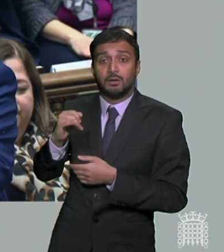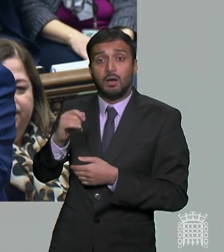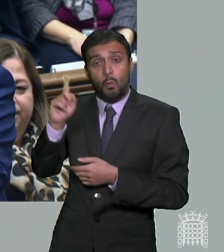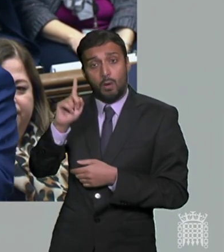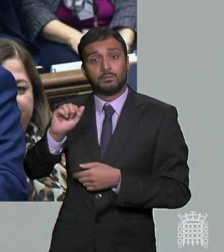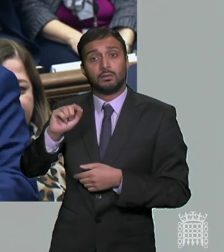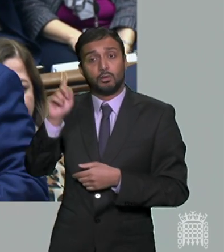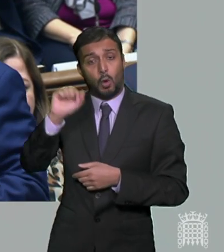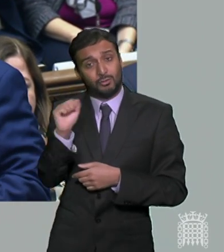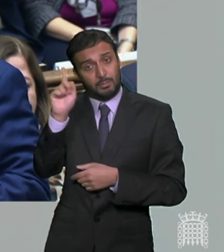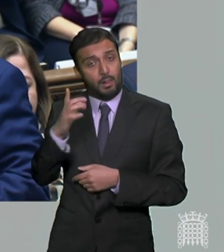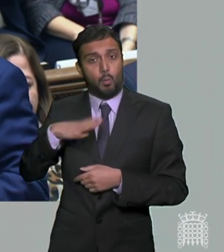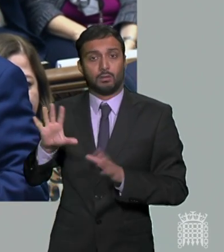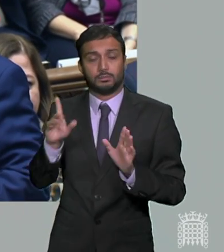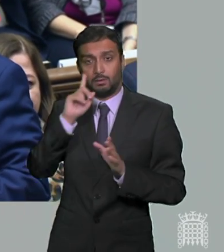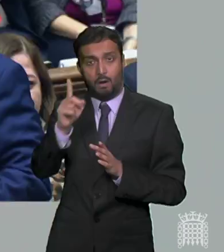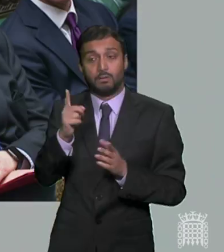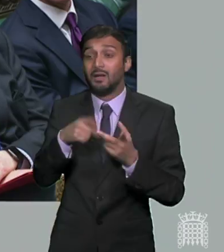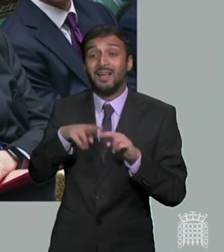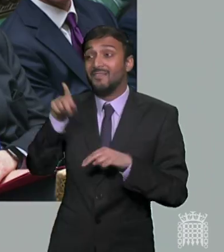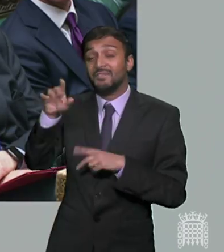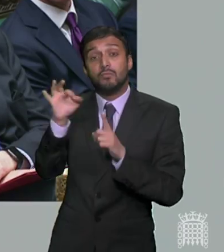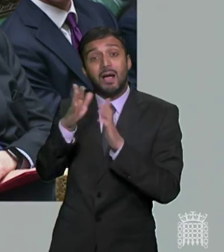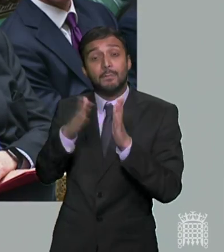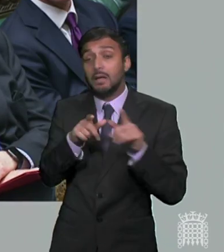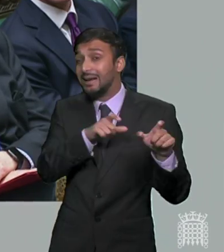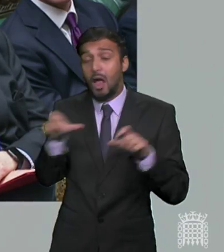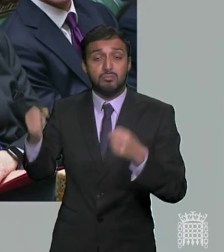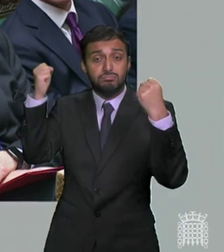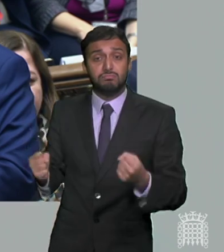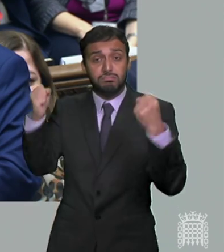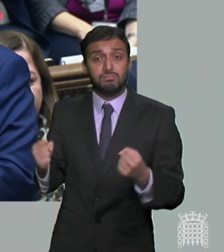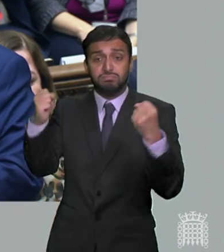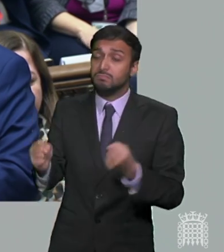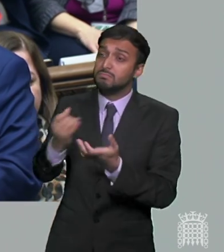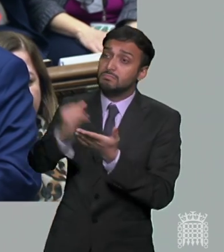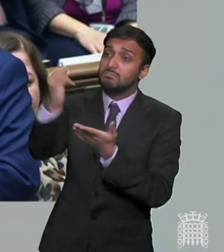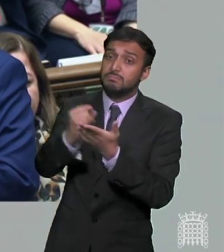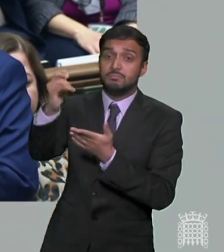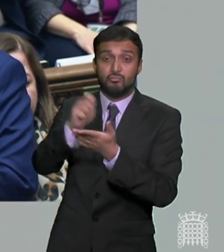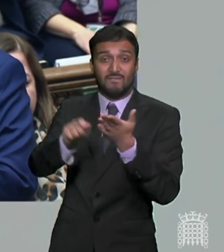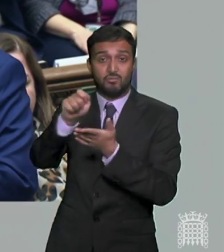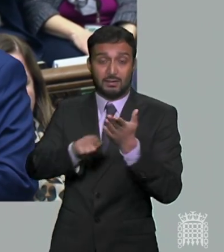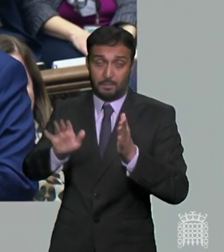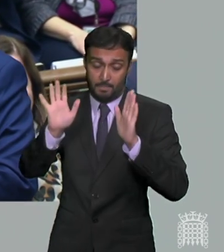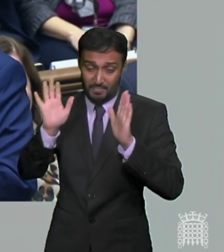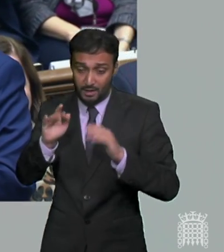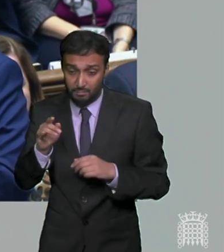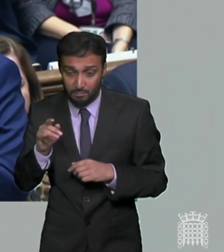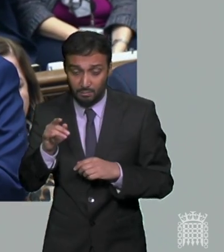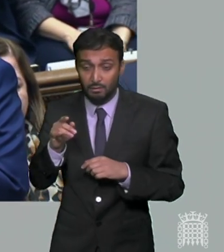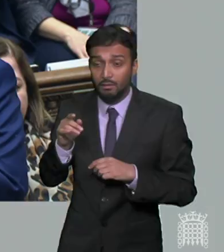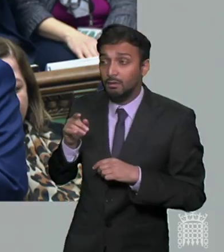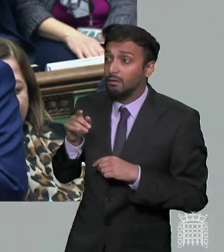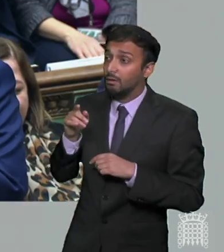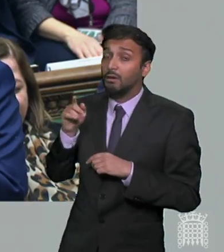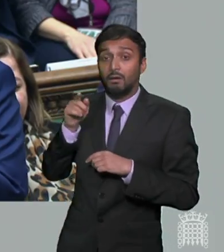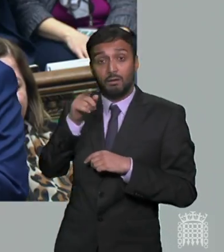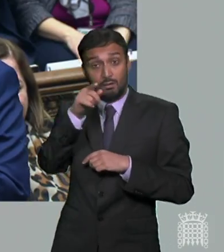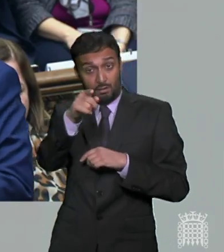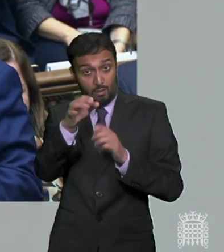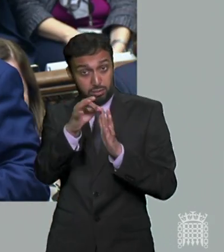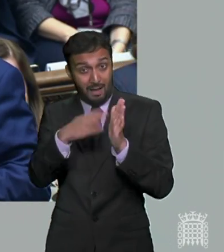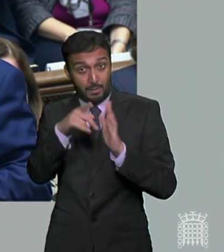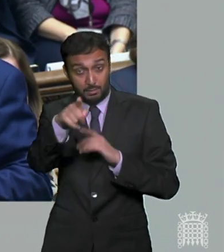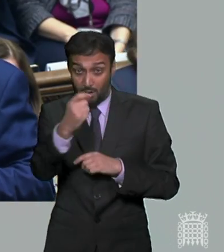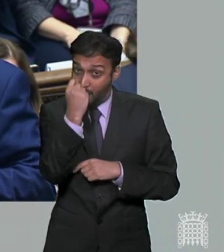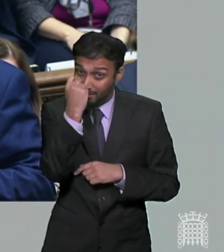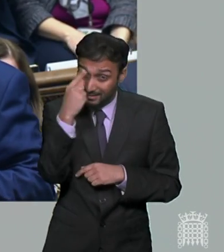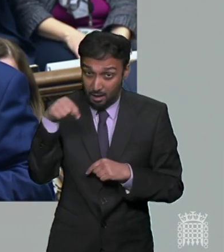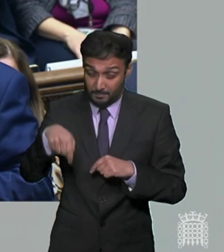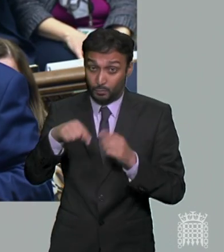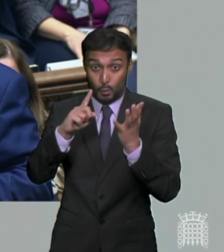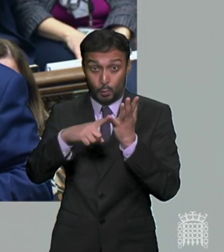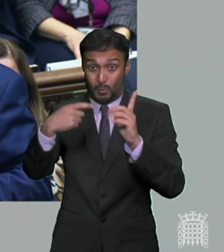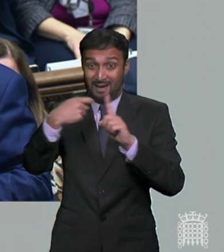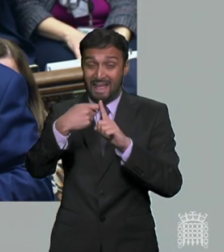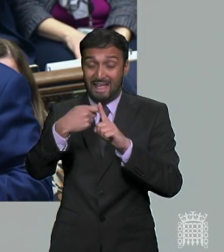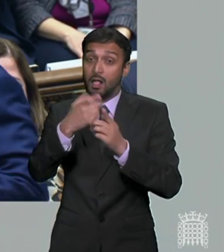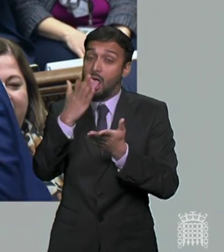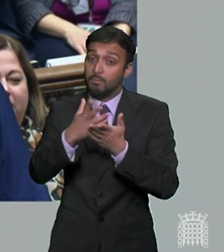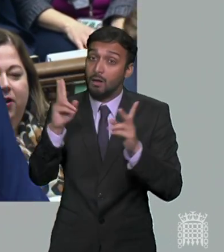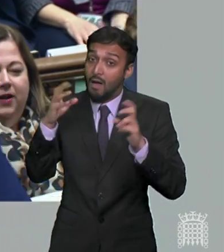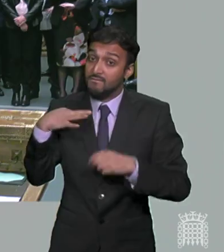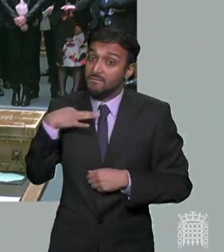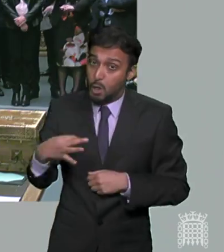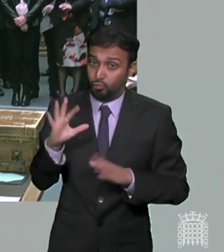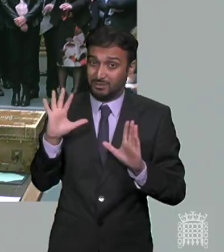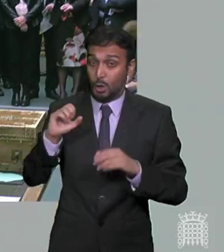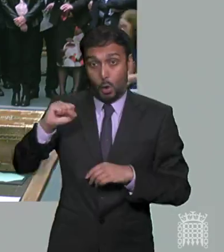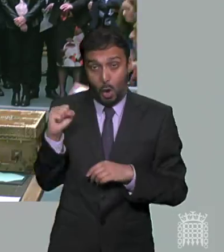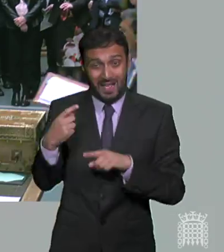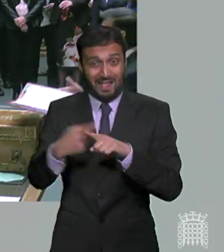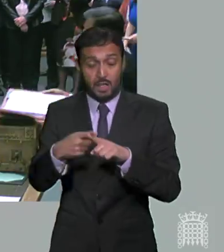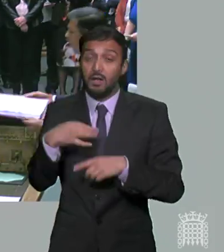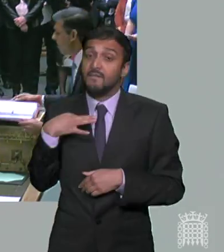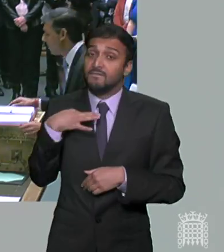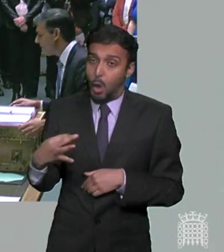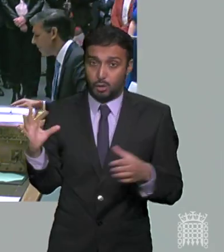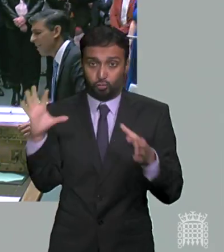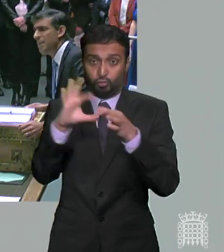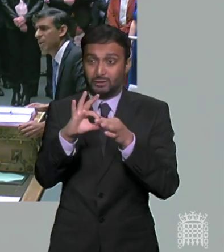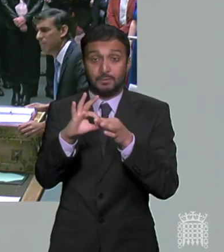If the Prime Minister keeps blocking that referendum, will he at least be honest and confirm that the very idea that the United Kingdom is a voluntary Union of nations is now dead and buried?